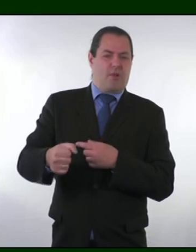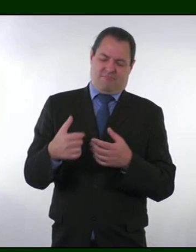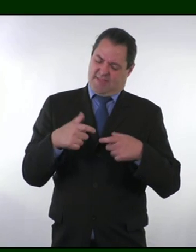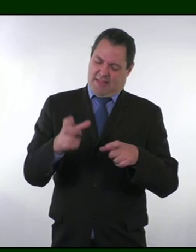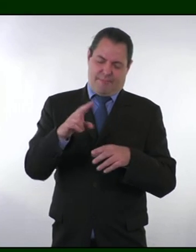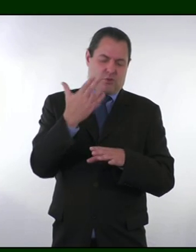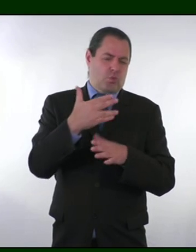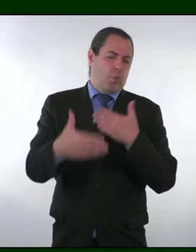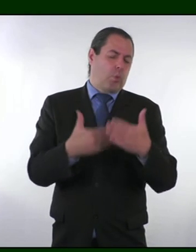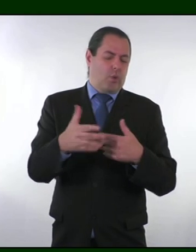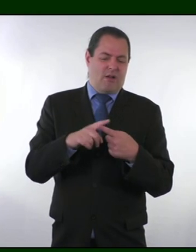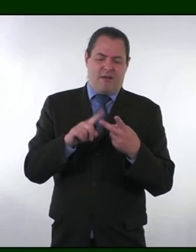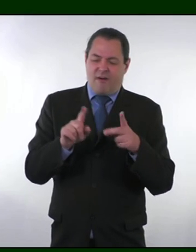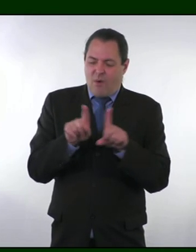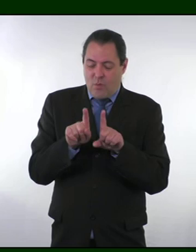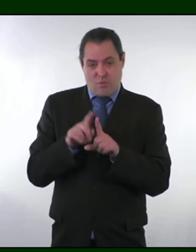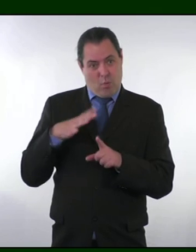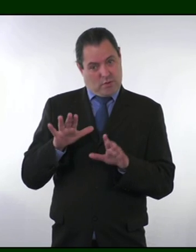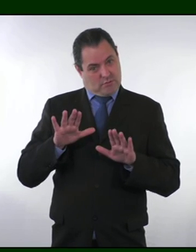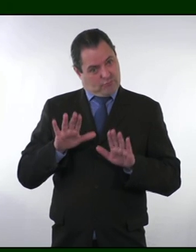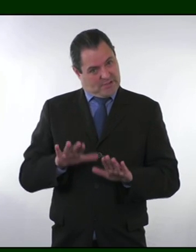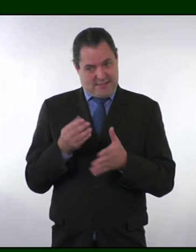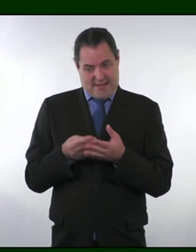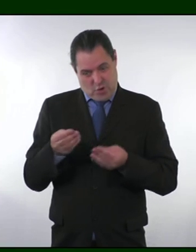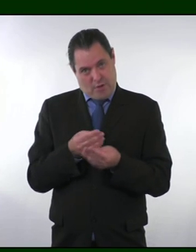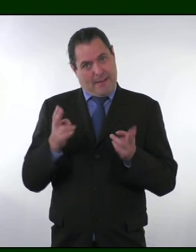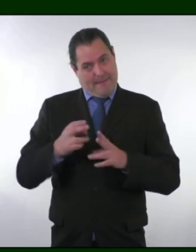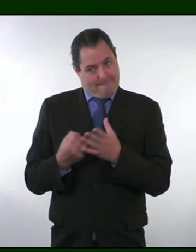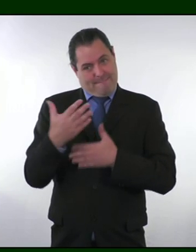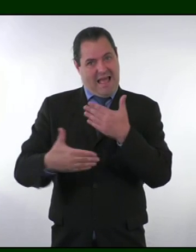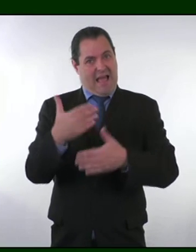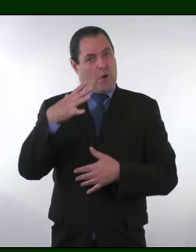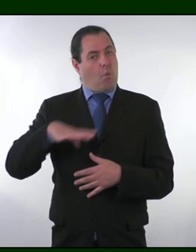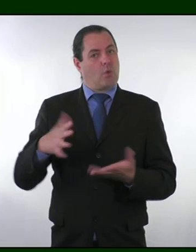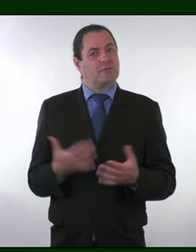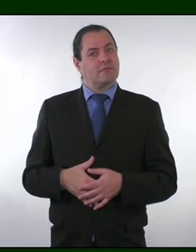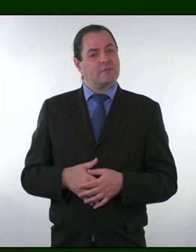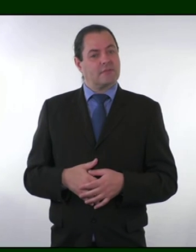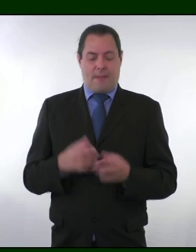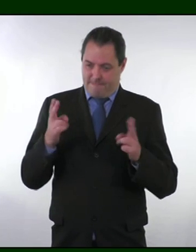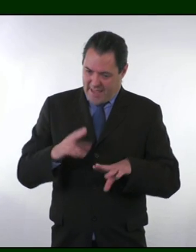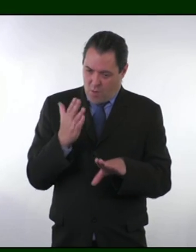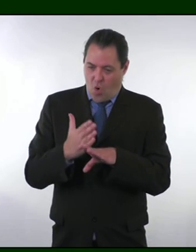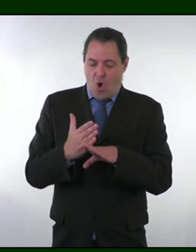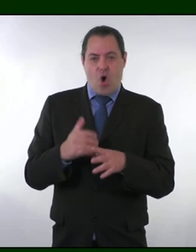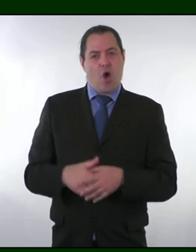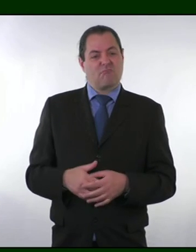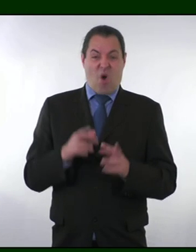We also want to get our country’s economy back on its feet again and get us back to work.